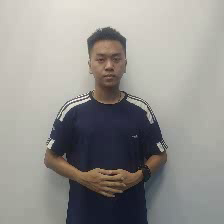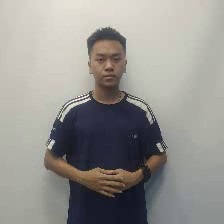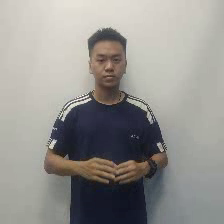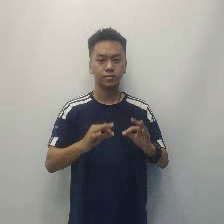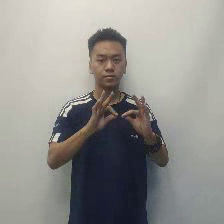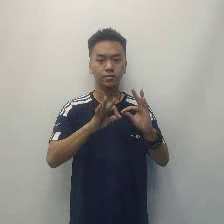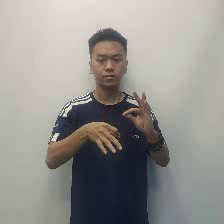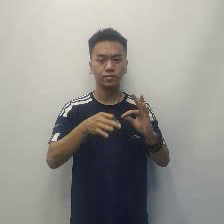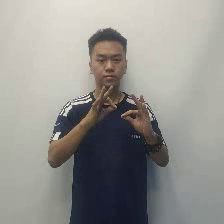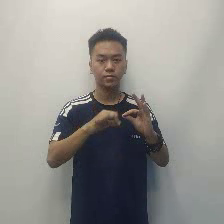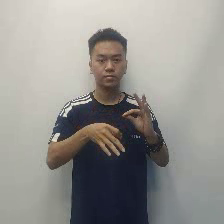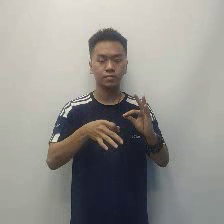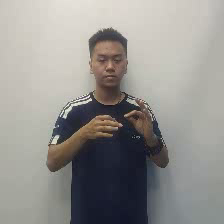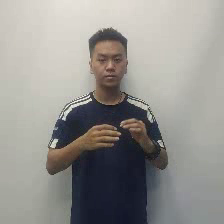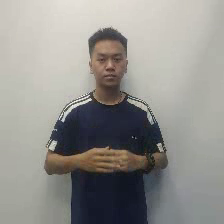Rau